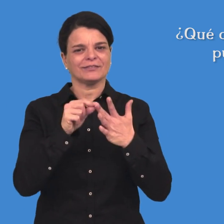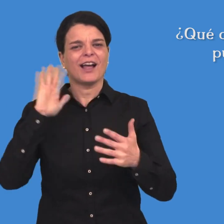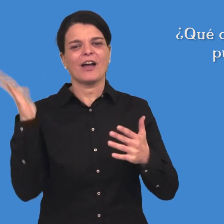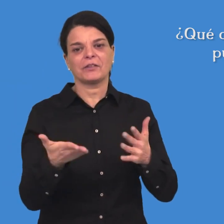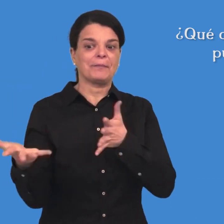afectar